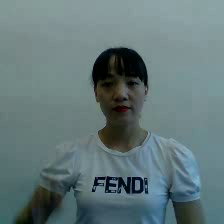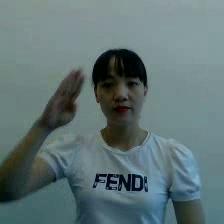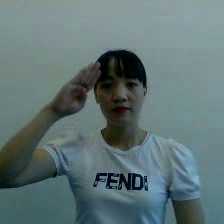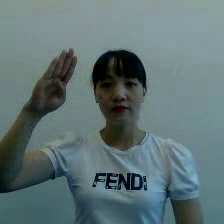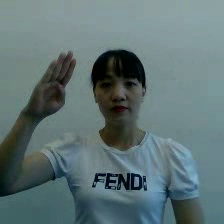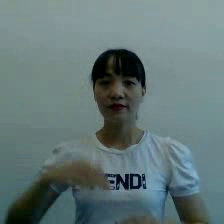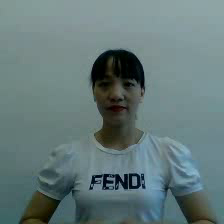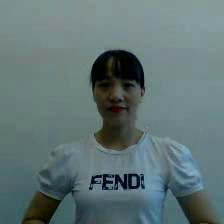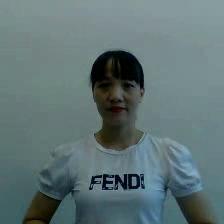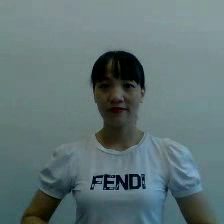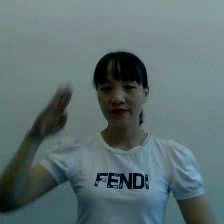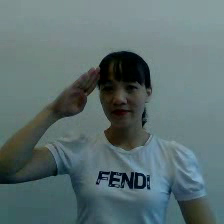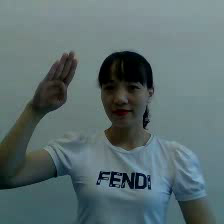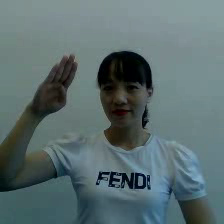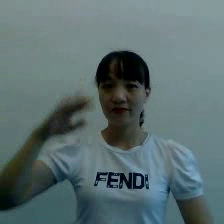Chậm lại